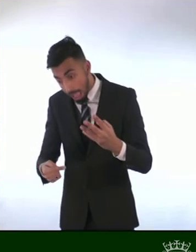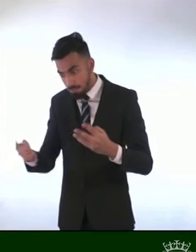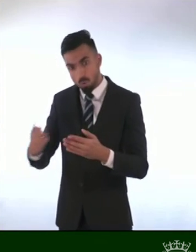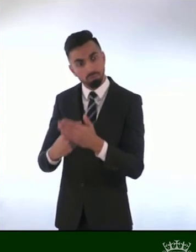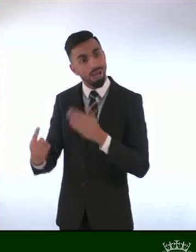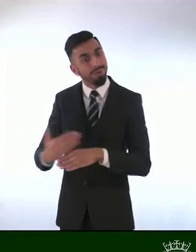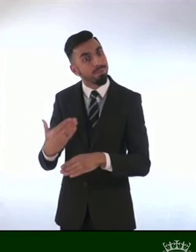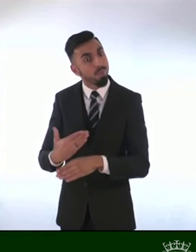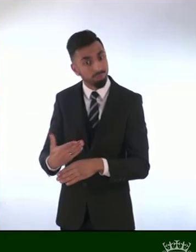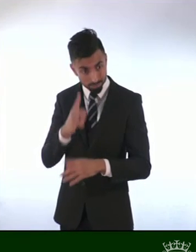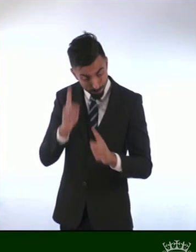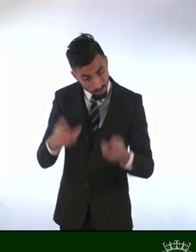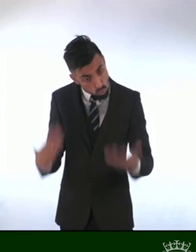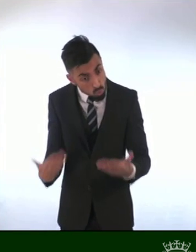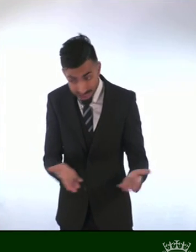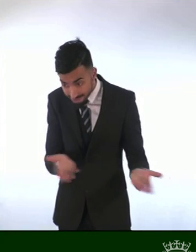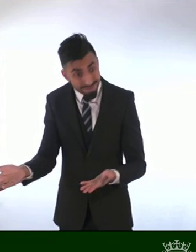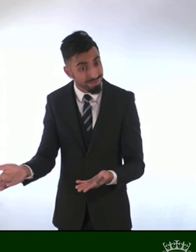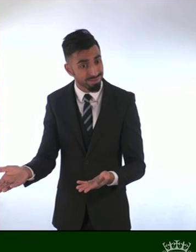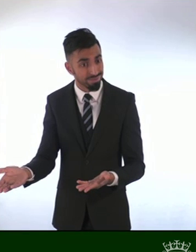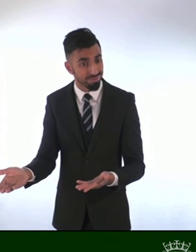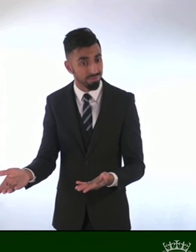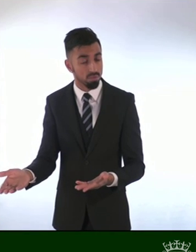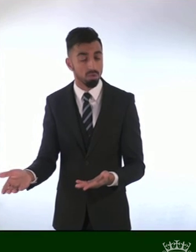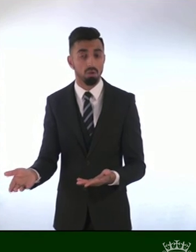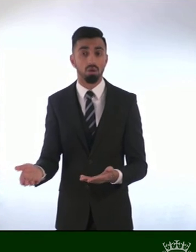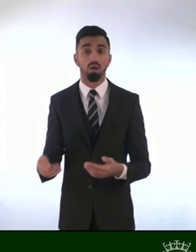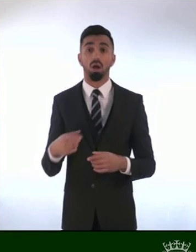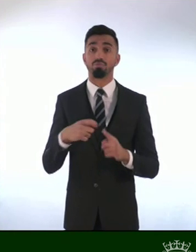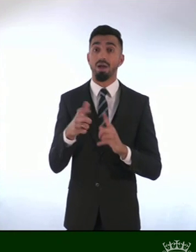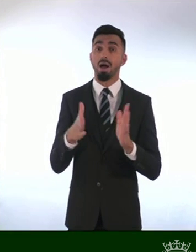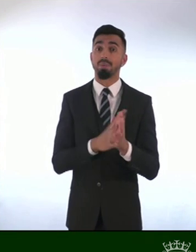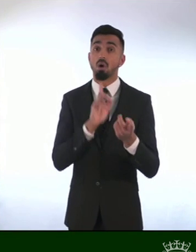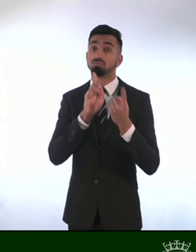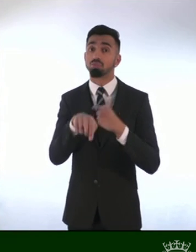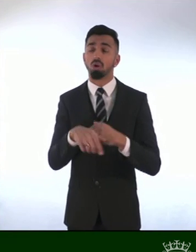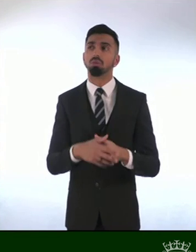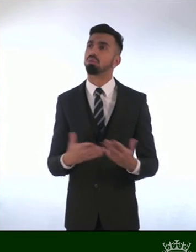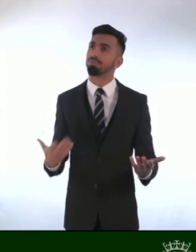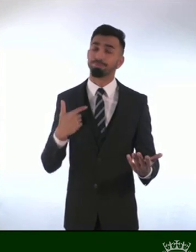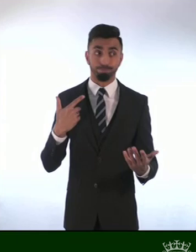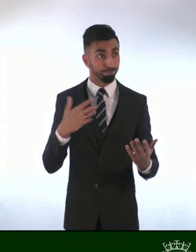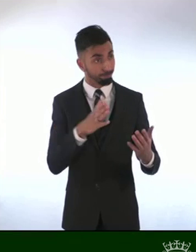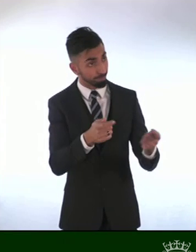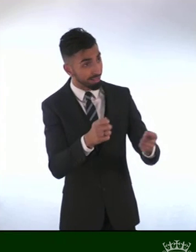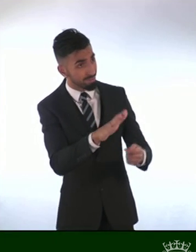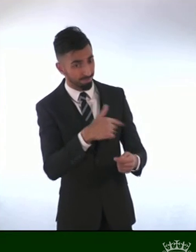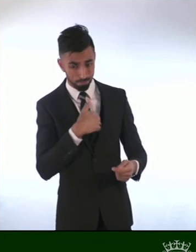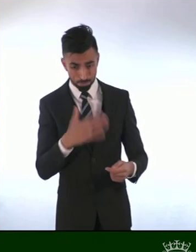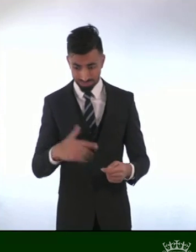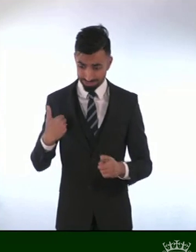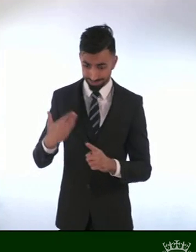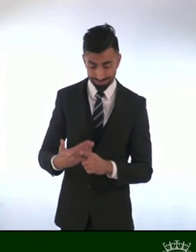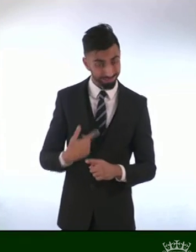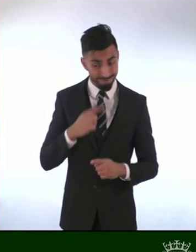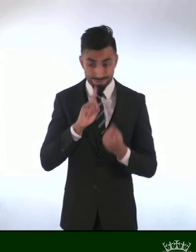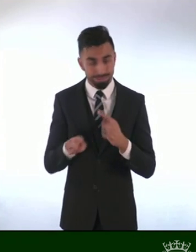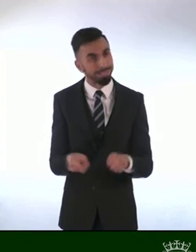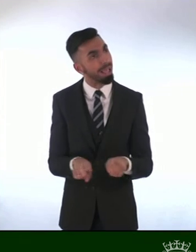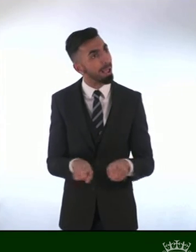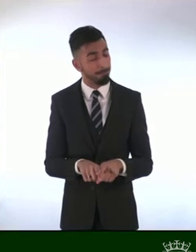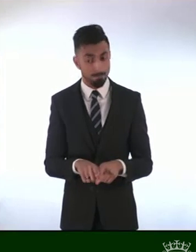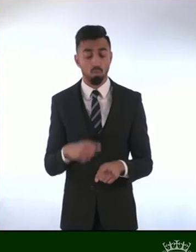I repeat the answer I have given several times to several of the honourable Lady’s colleagues: we will do whatever it takes to ensure that all workers are protected throughout this crisis.